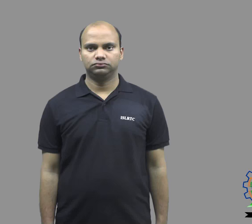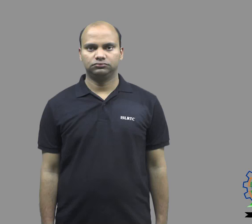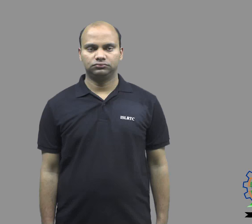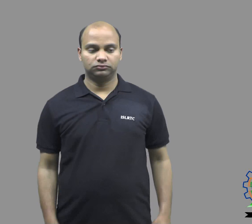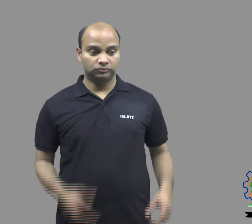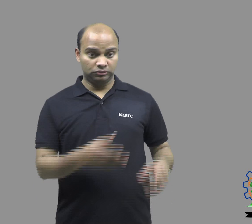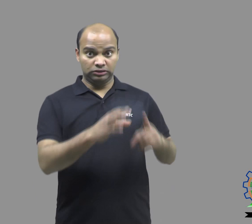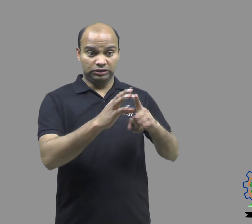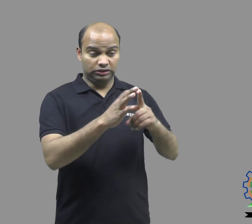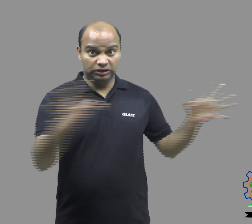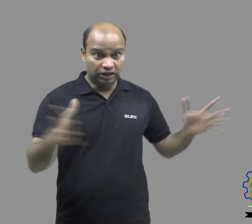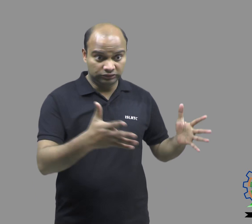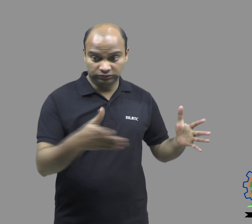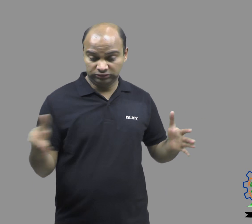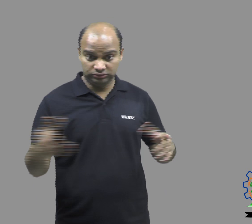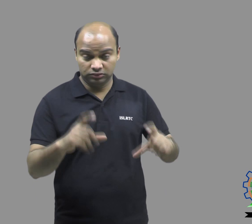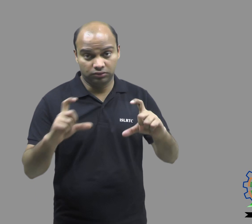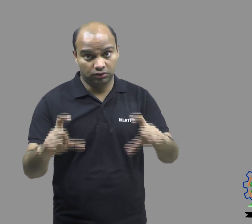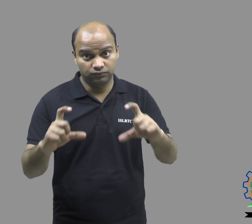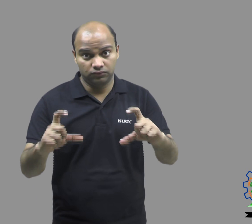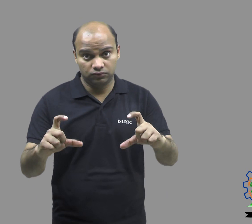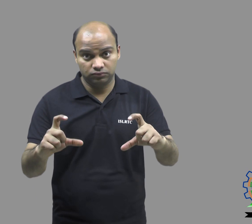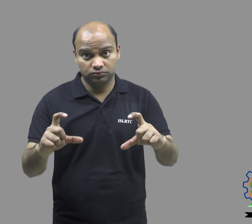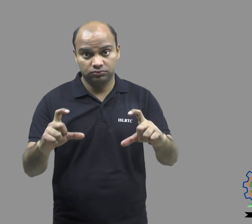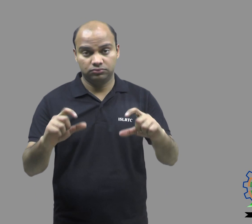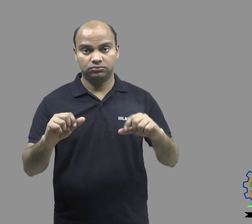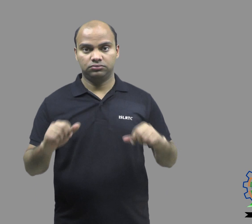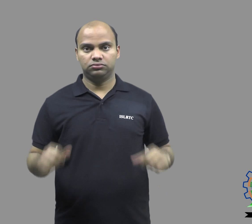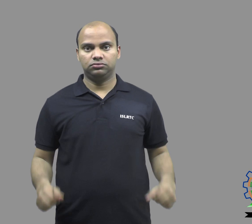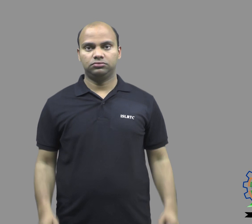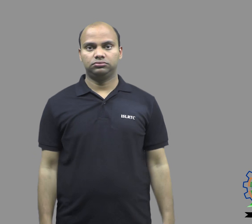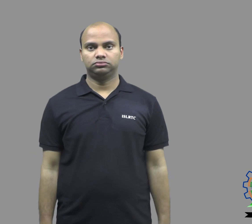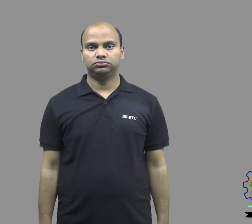Alert